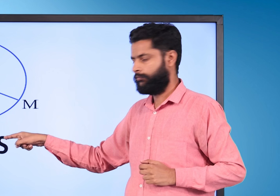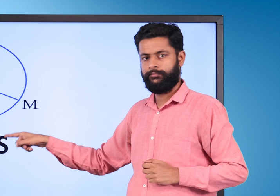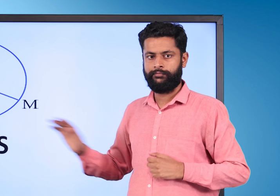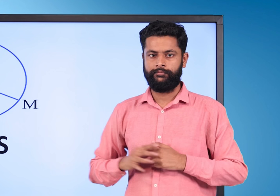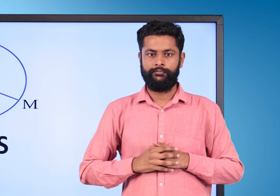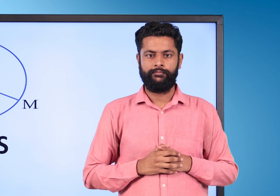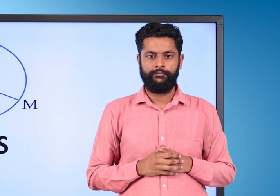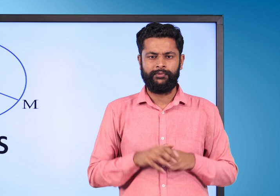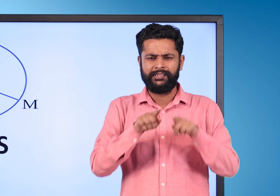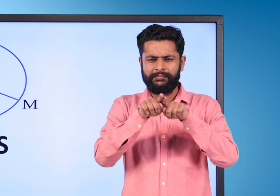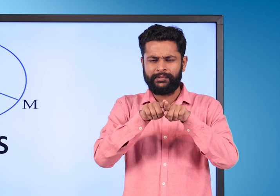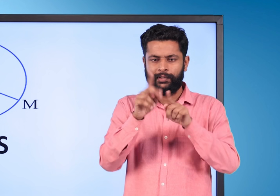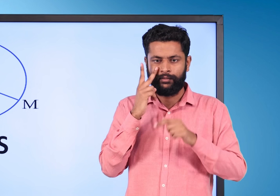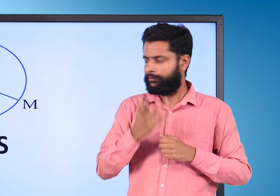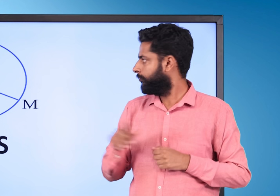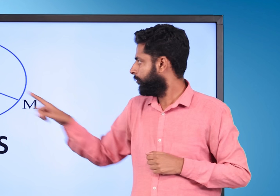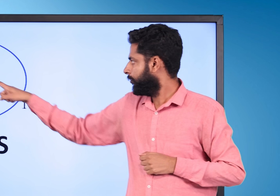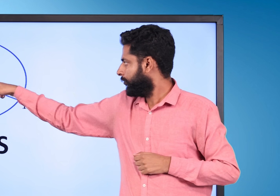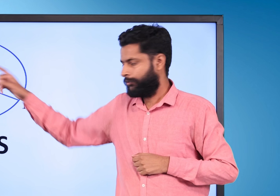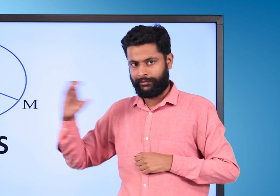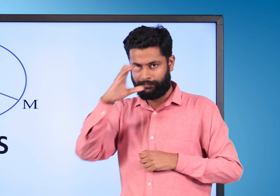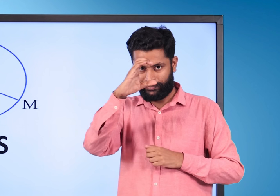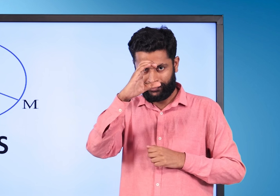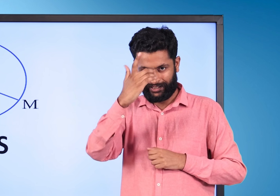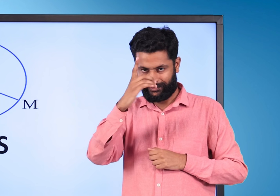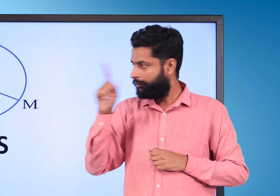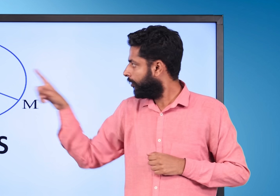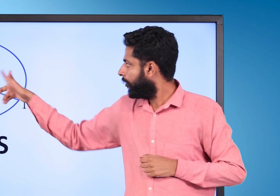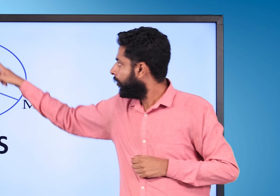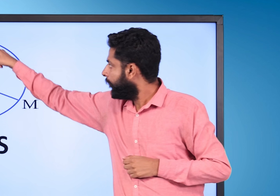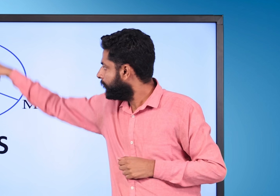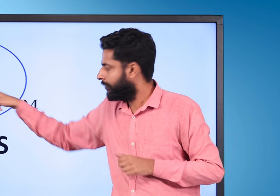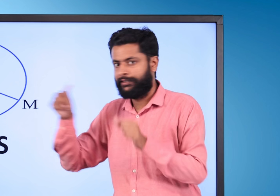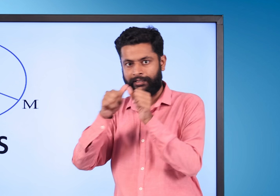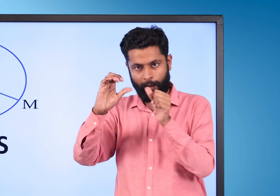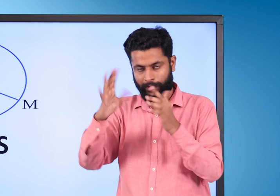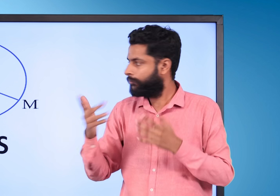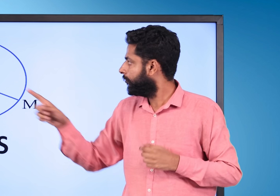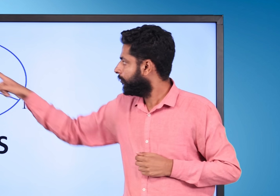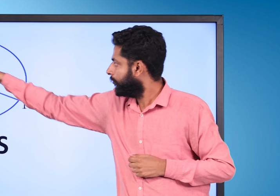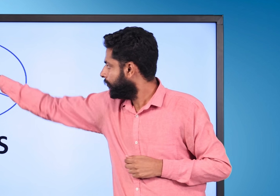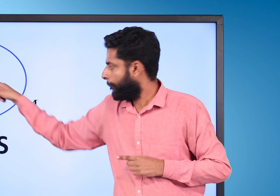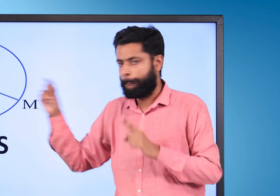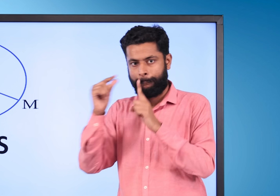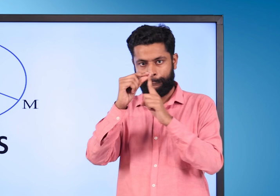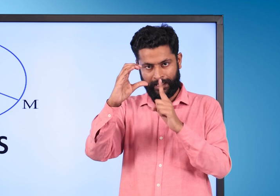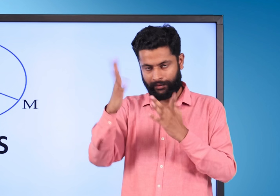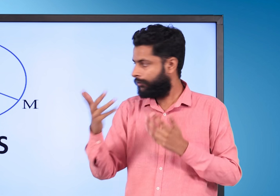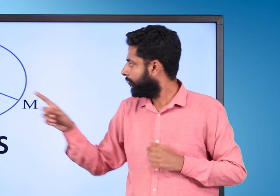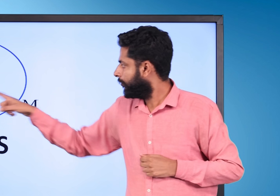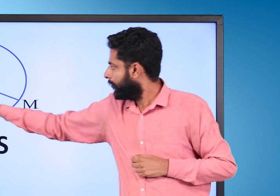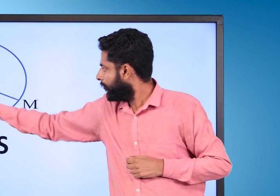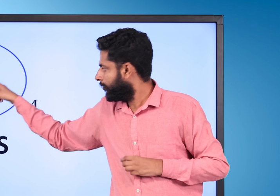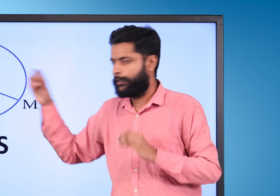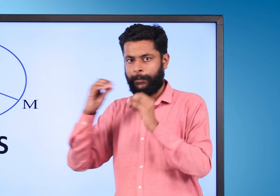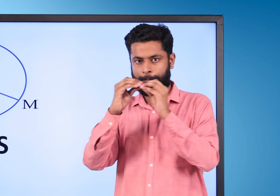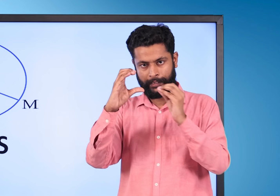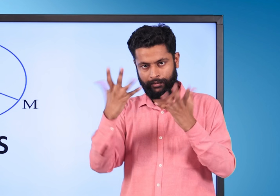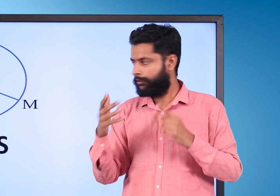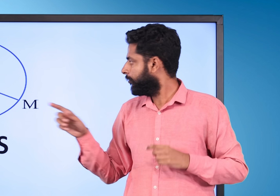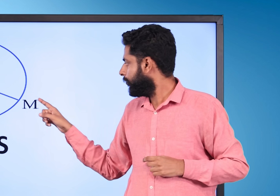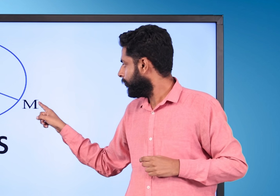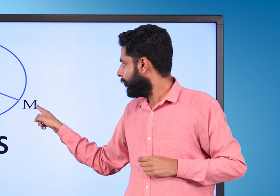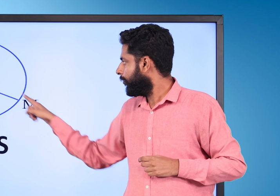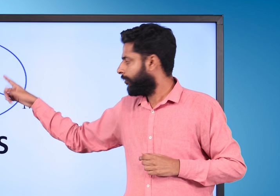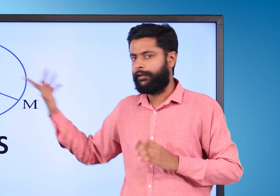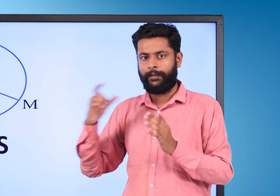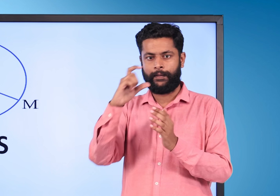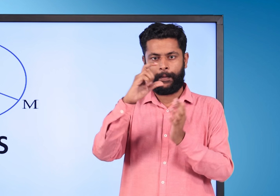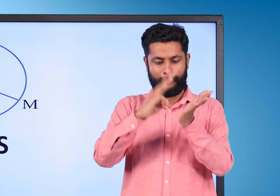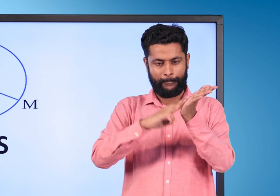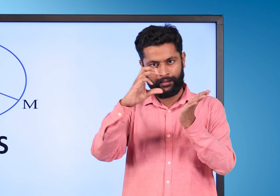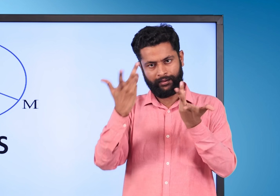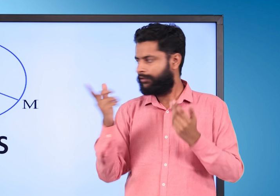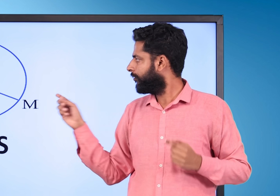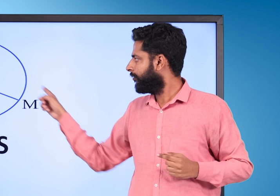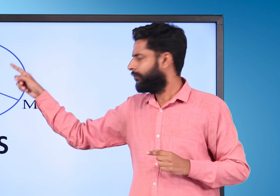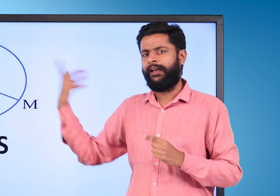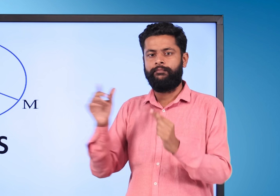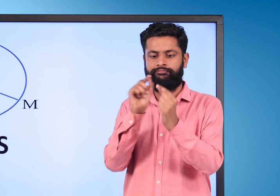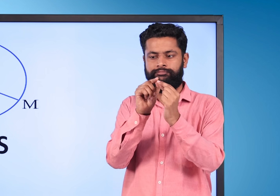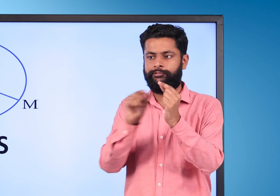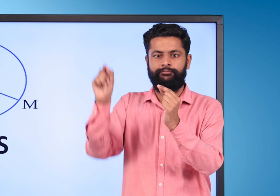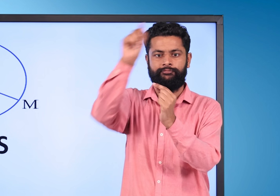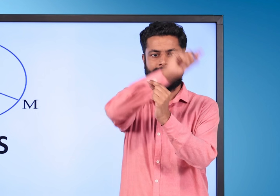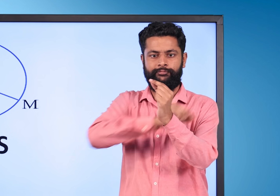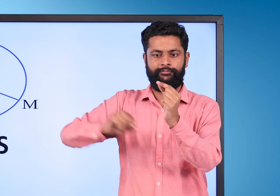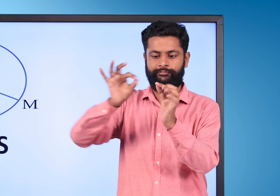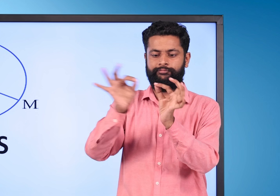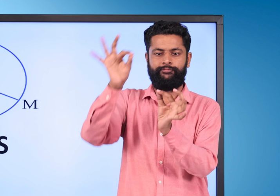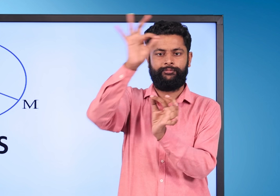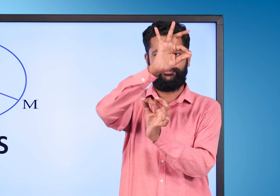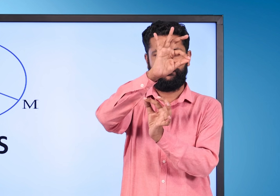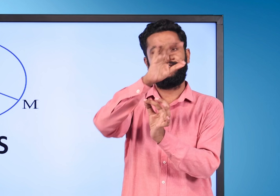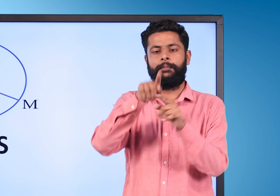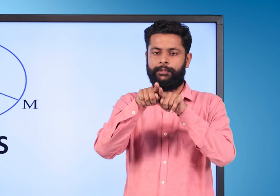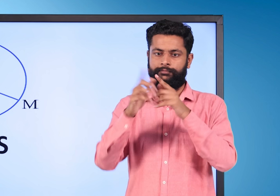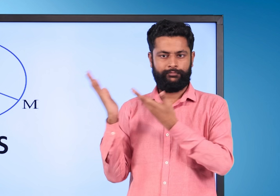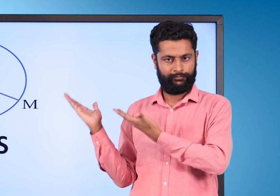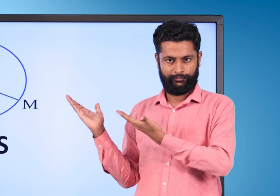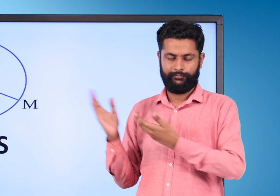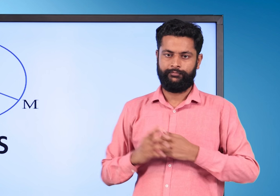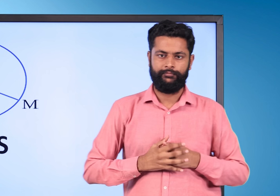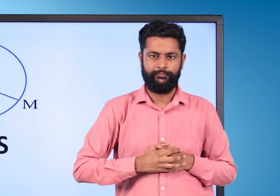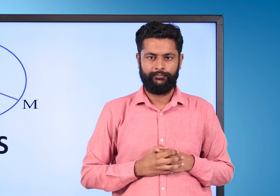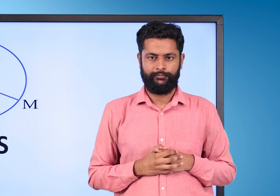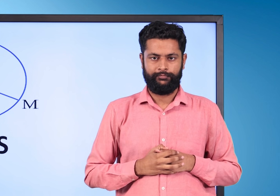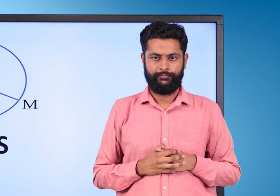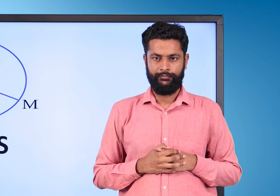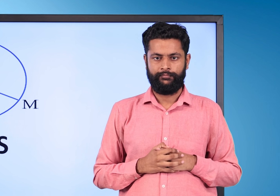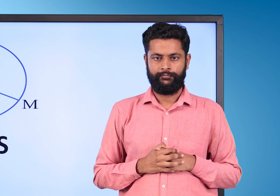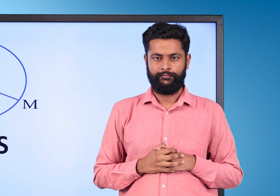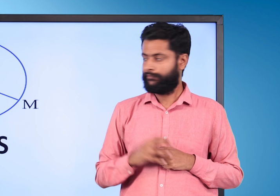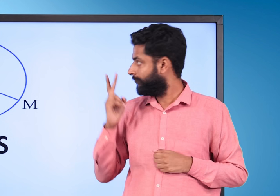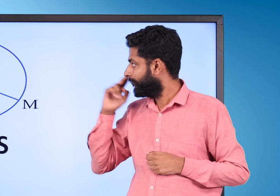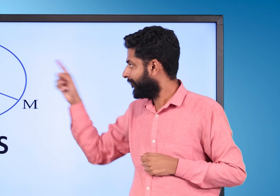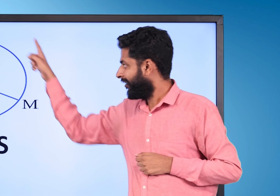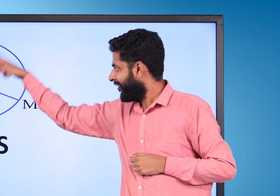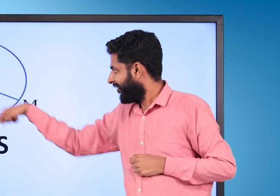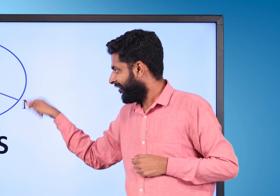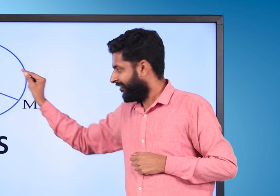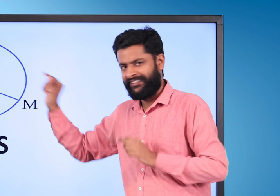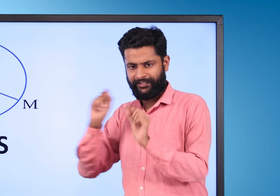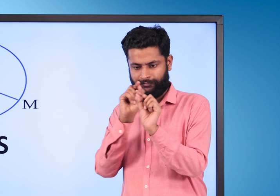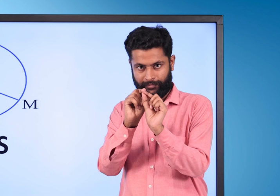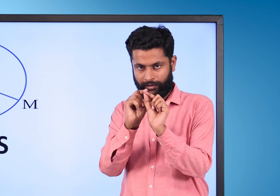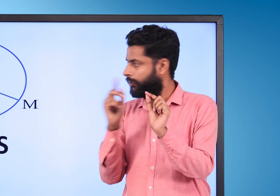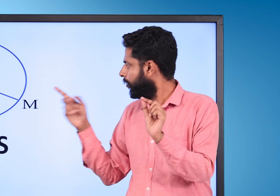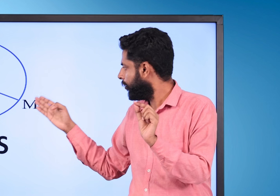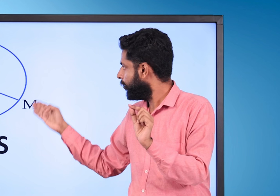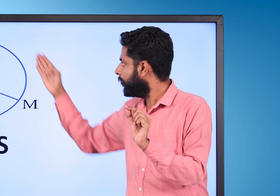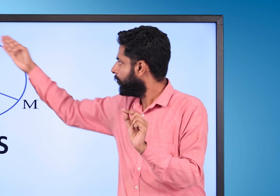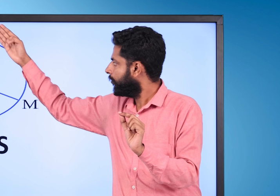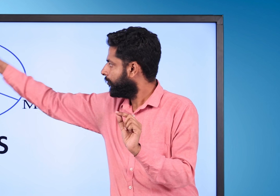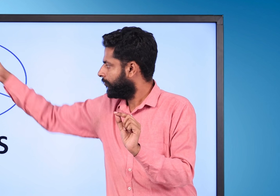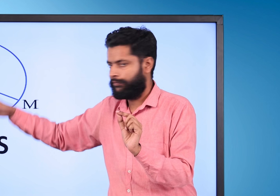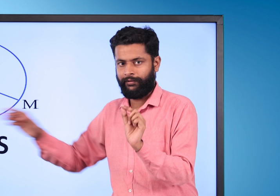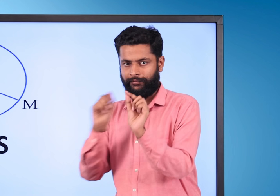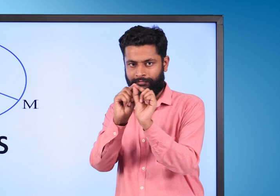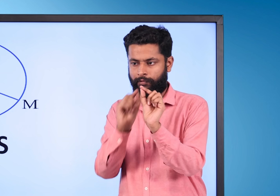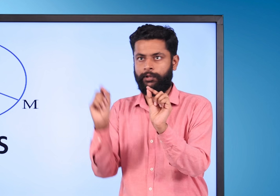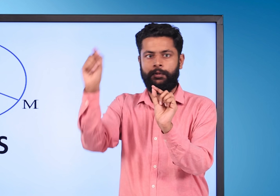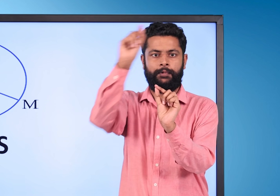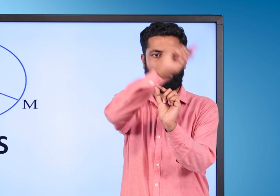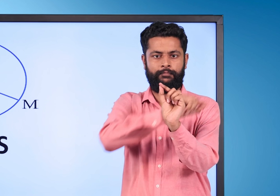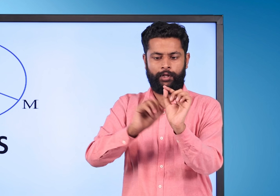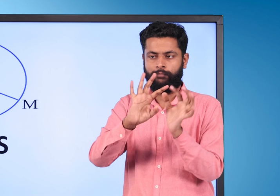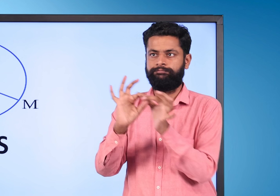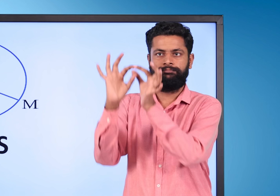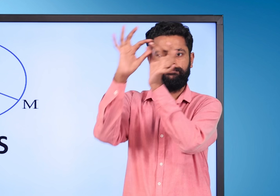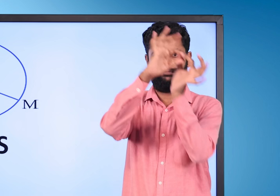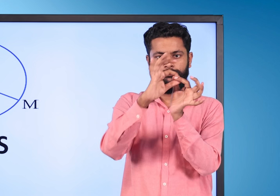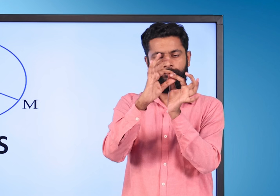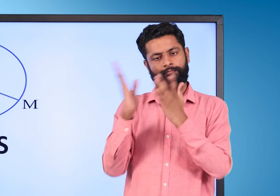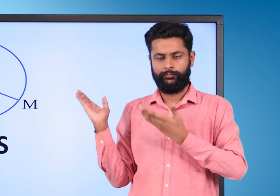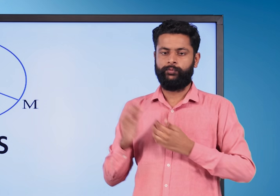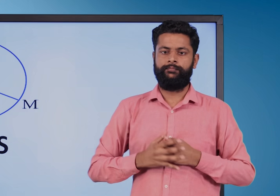For example, in this circle, AC, PC, BC and MC are radii because they connect the centre C with points on the circle, A, P, B and M.